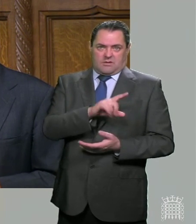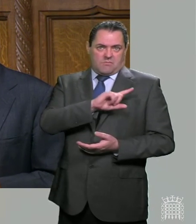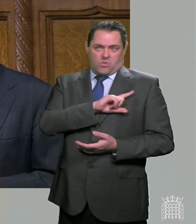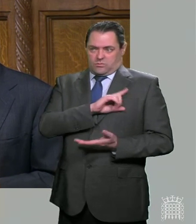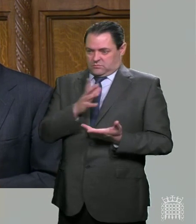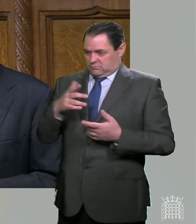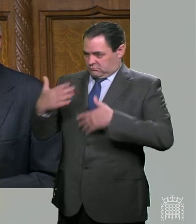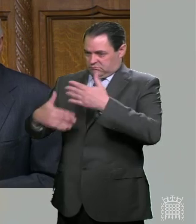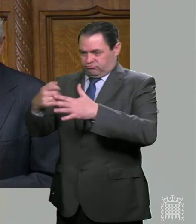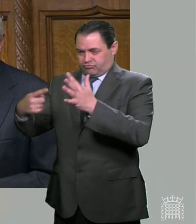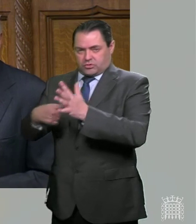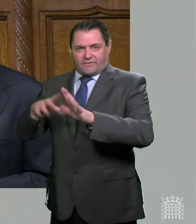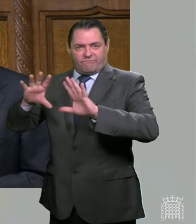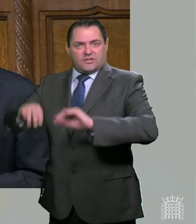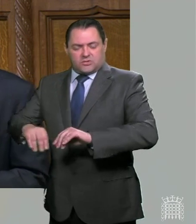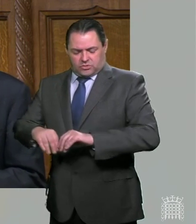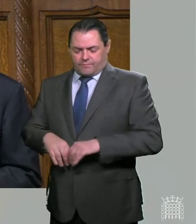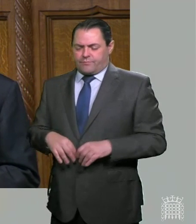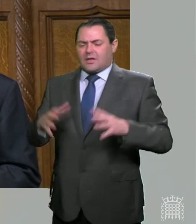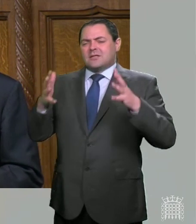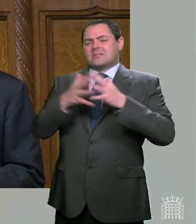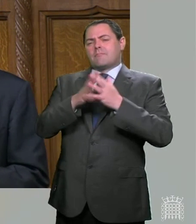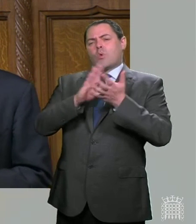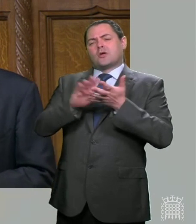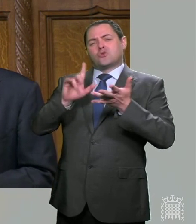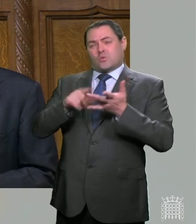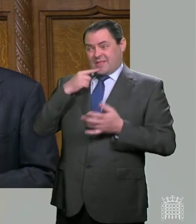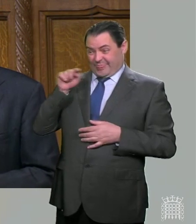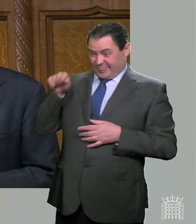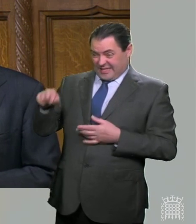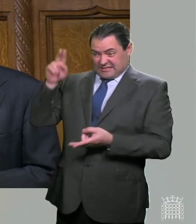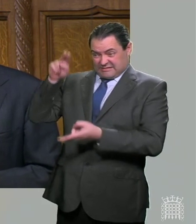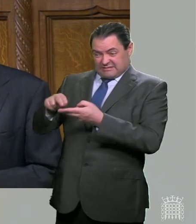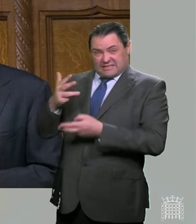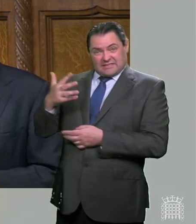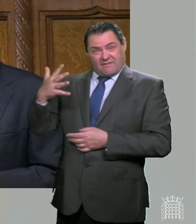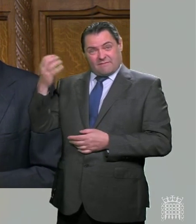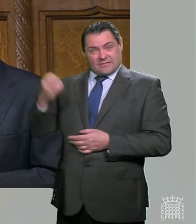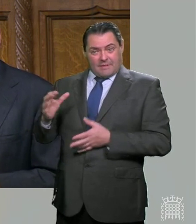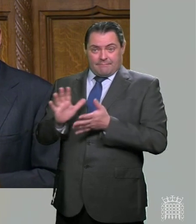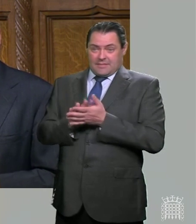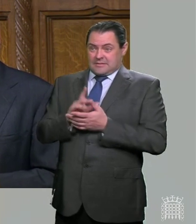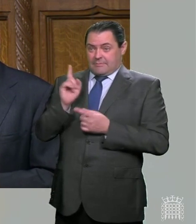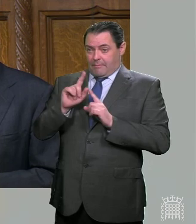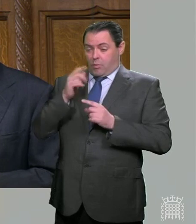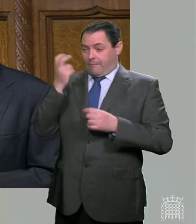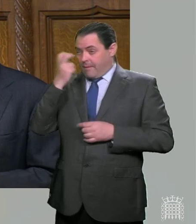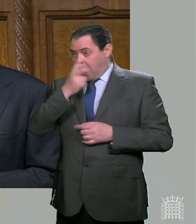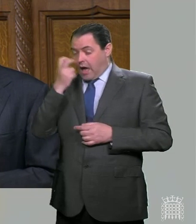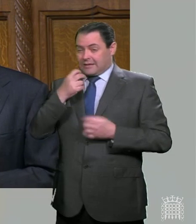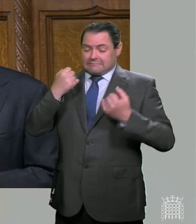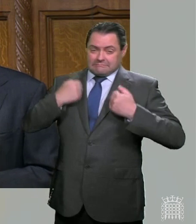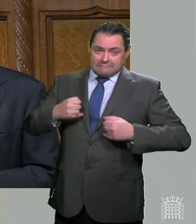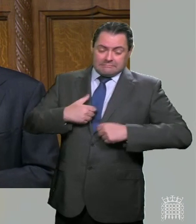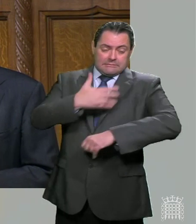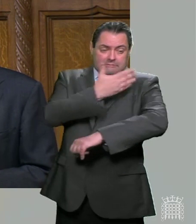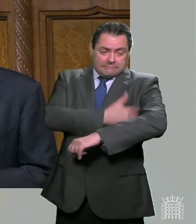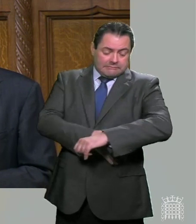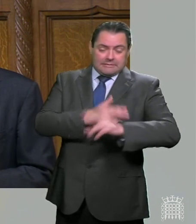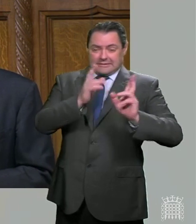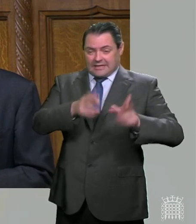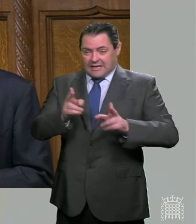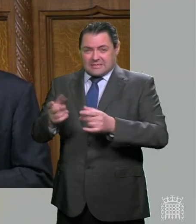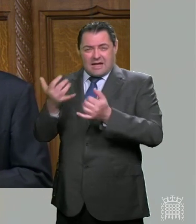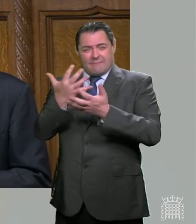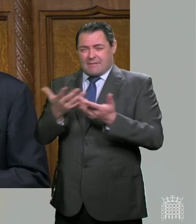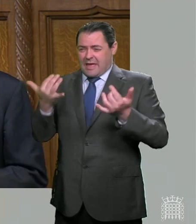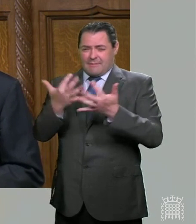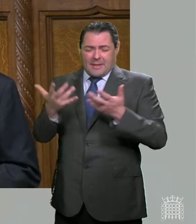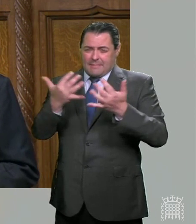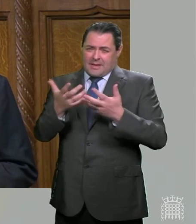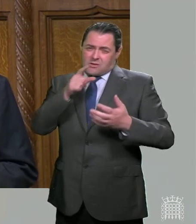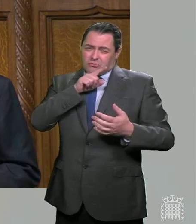Does he know that the World Health Organisation has said that this one act will lead to the maiming, the blinding, the disruption of the lives and the deaths of hundreds of thousands of people?